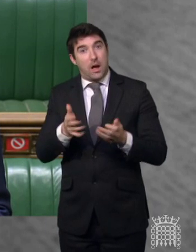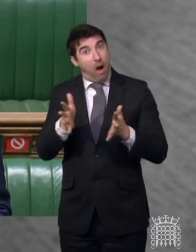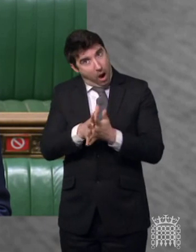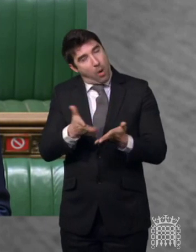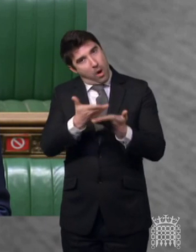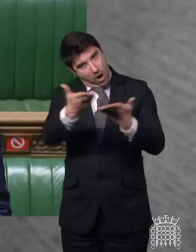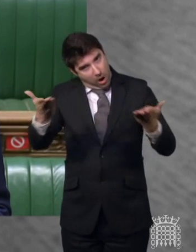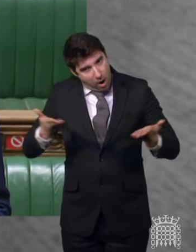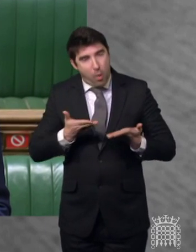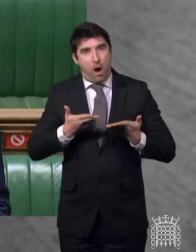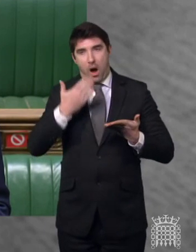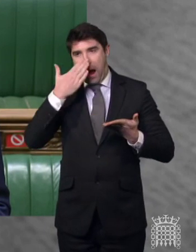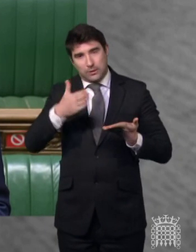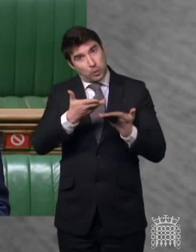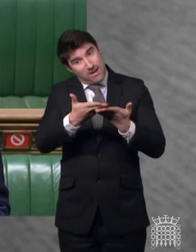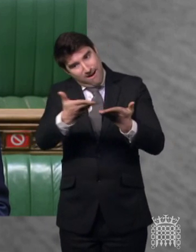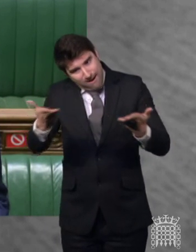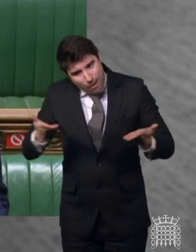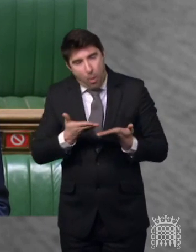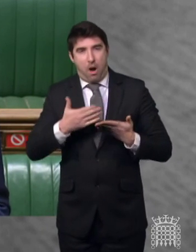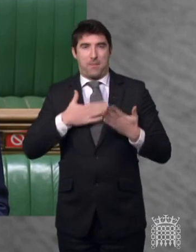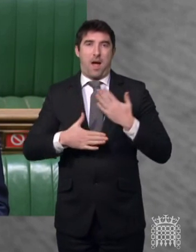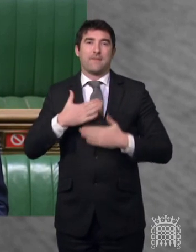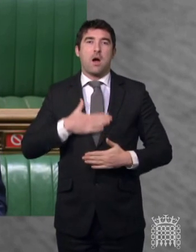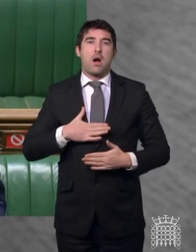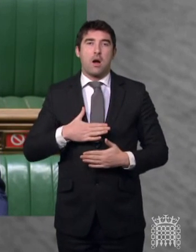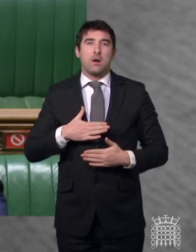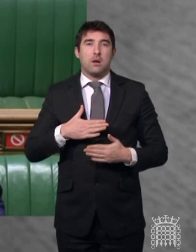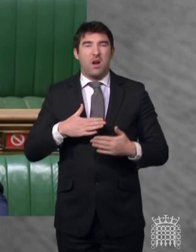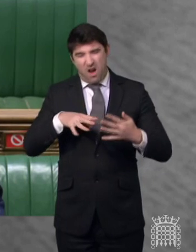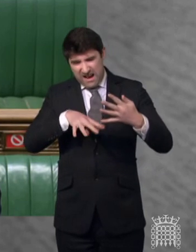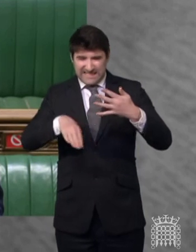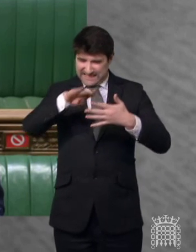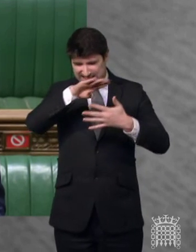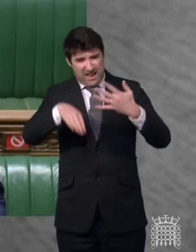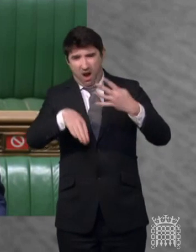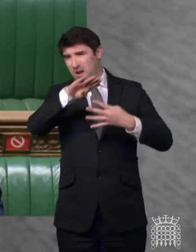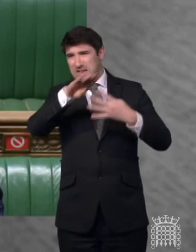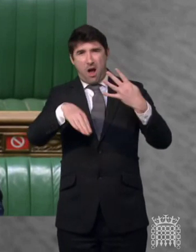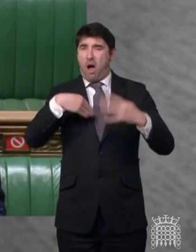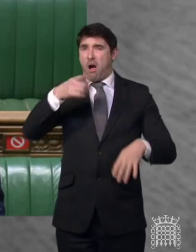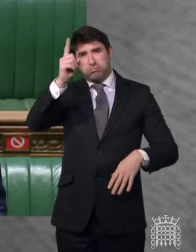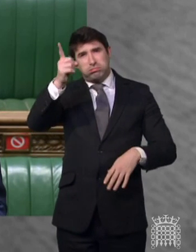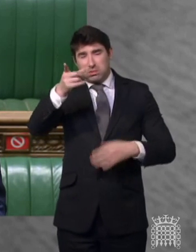The tiers restrictions are of course necessary, but ultimately it is about how we all behave.